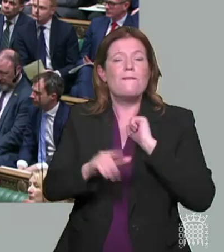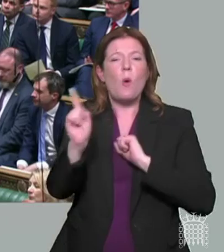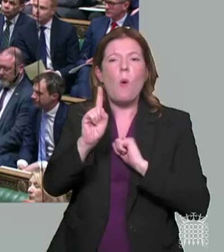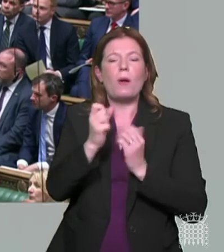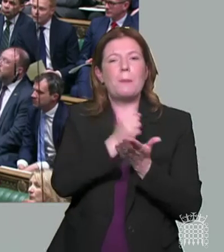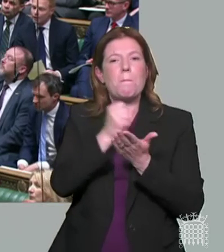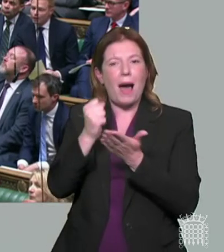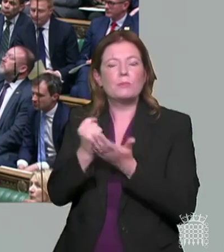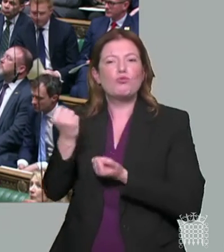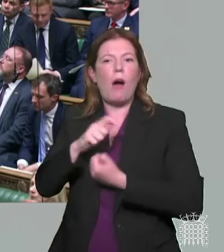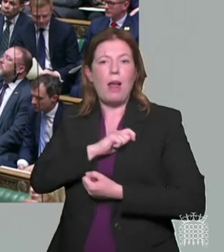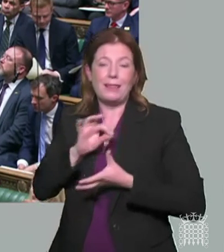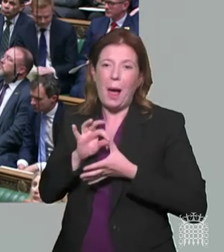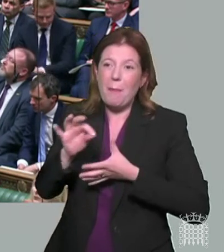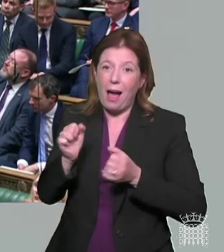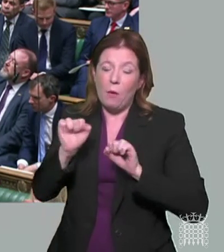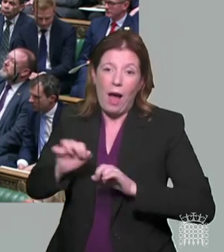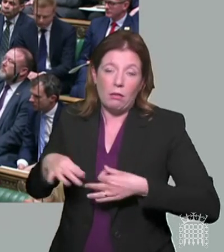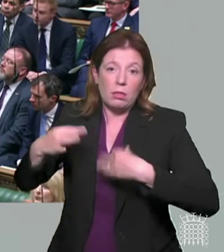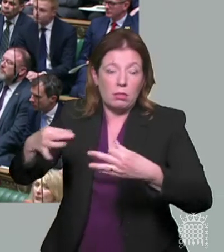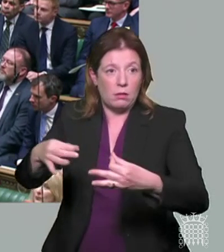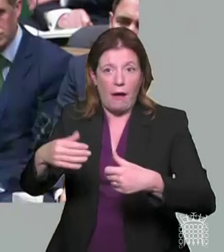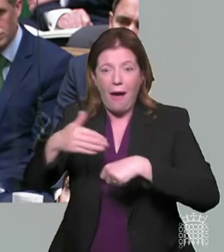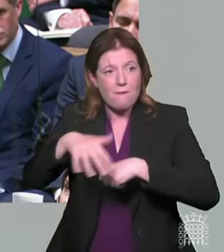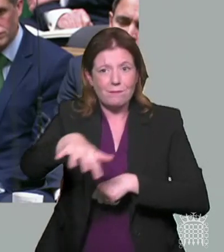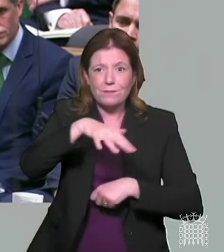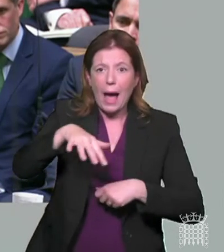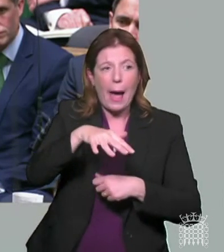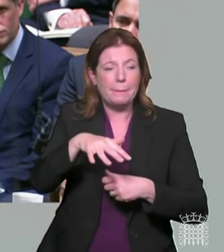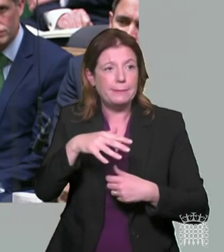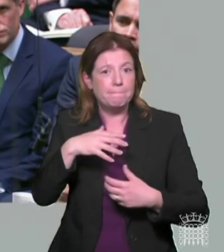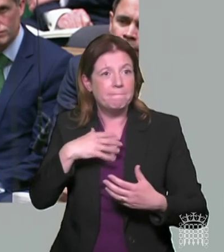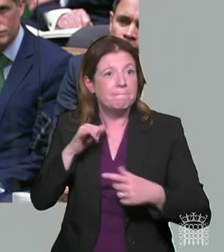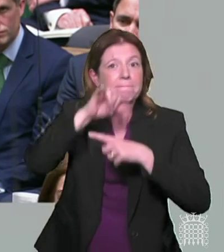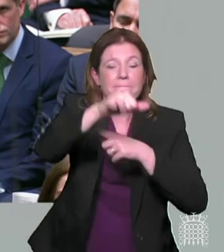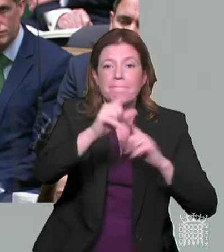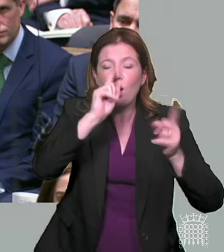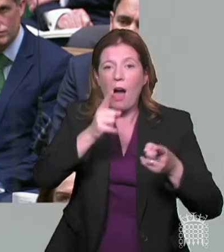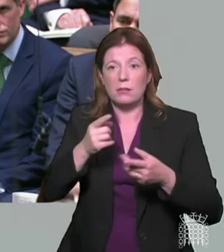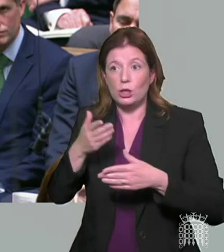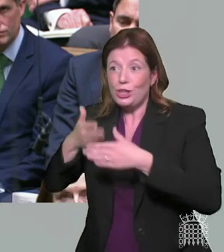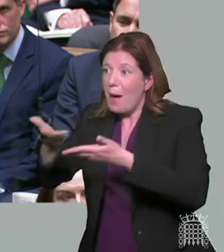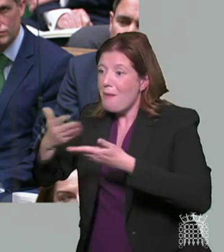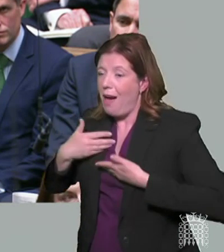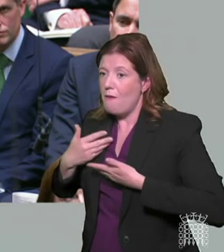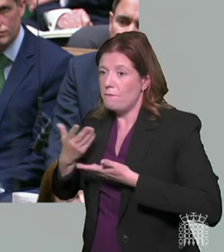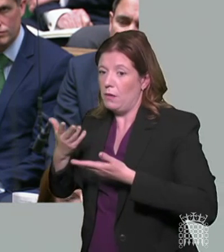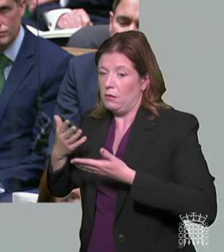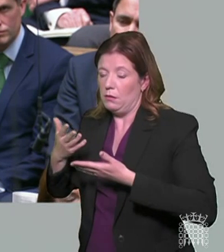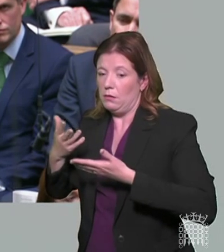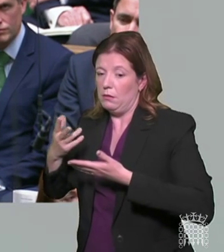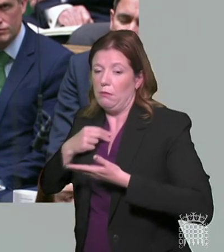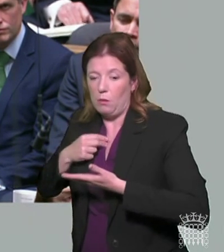In Gedling, there have been cases of family reunions in jeopardy and drivers nearly having job offers withdrawn because of delays to renewals.